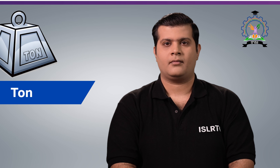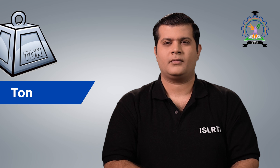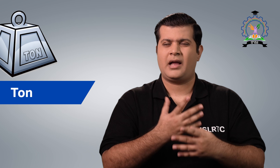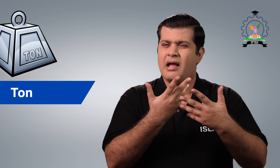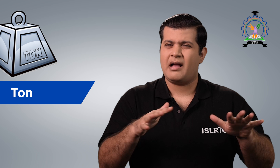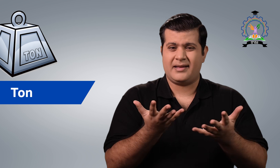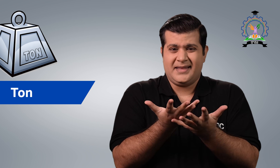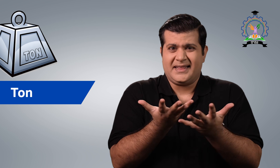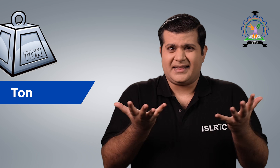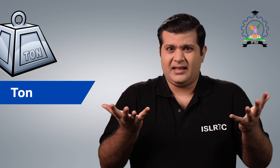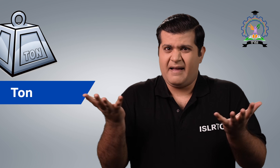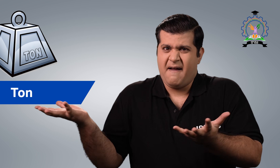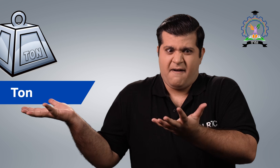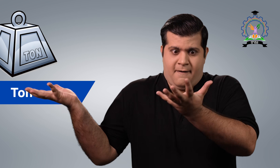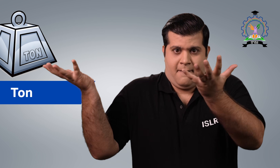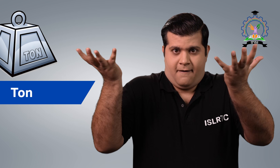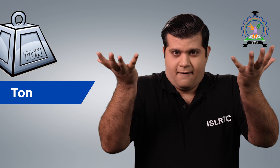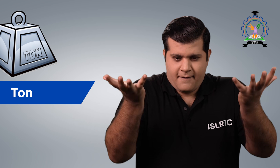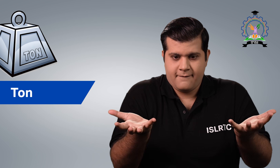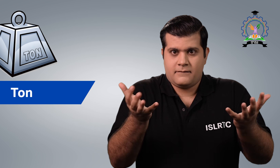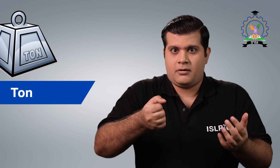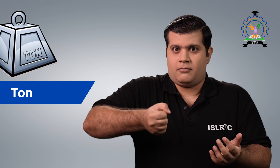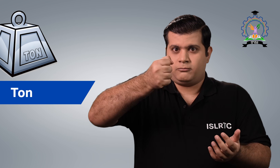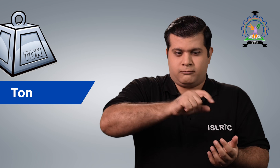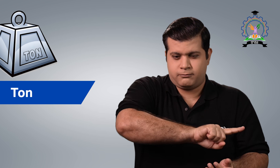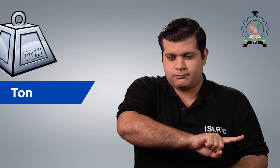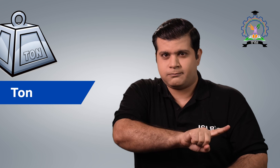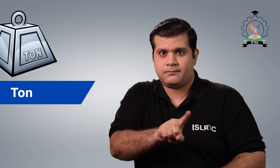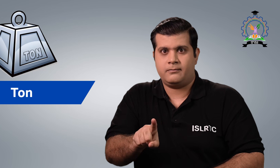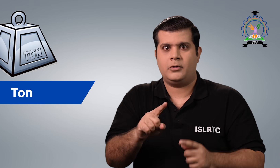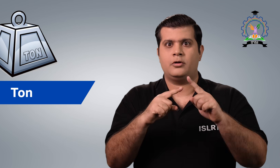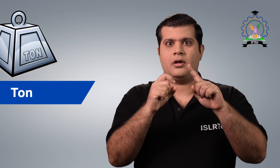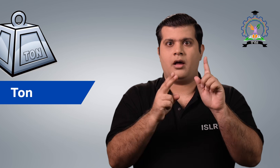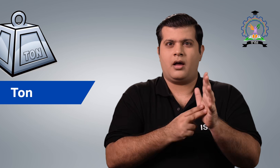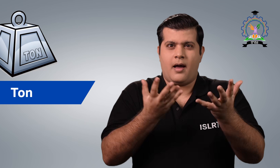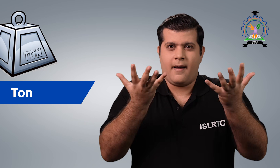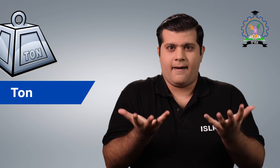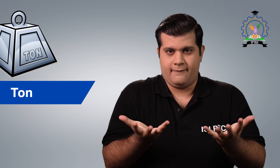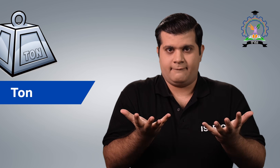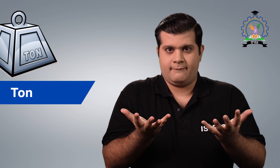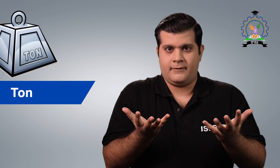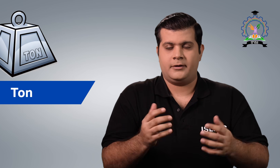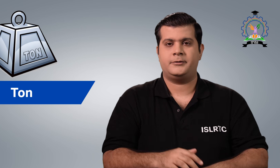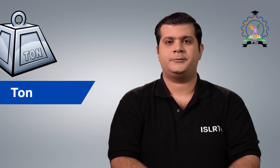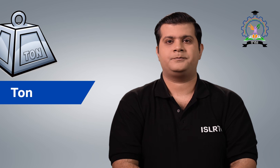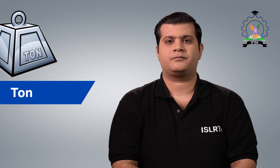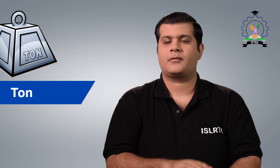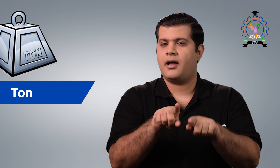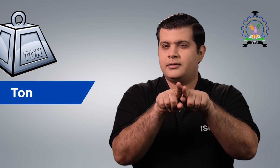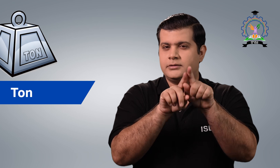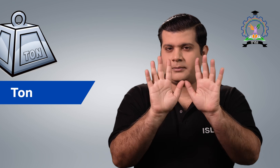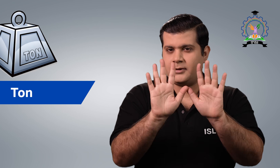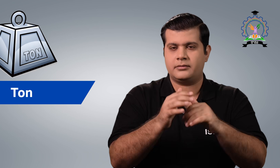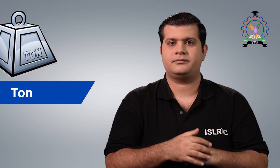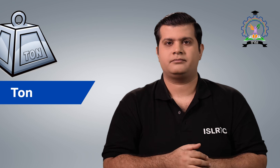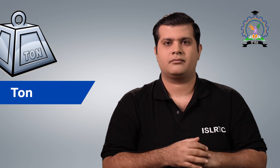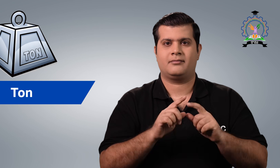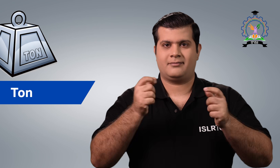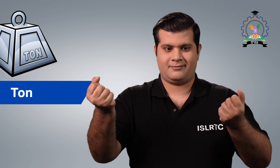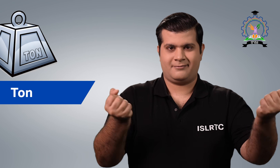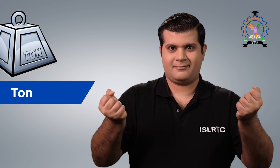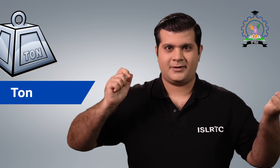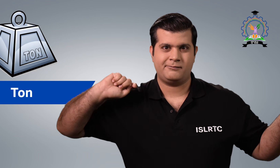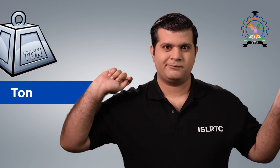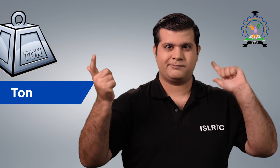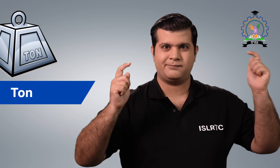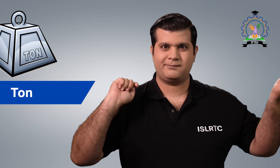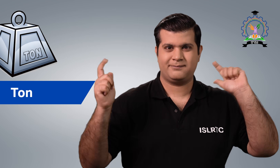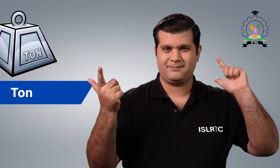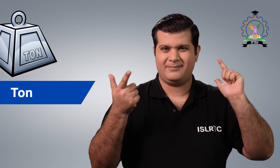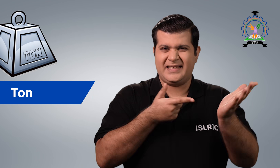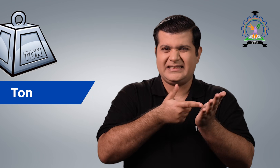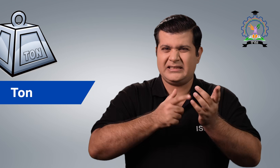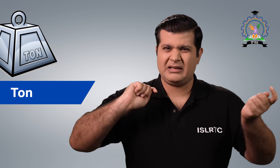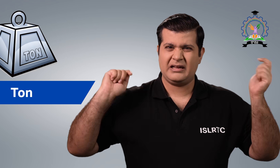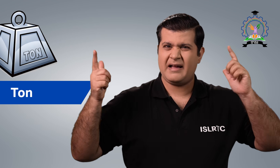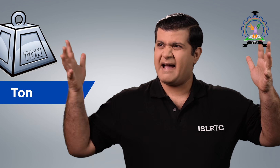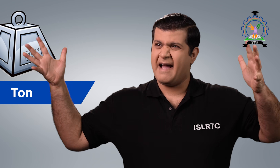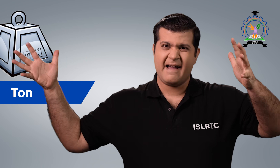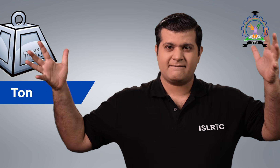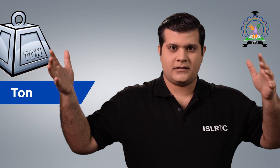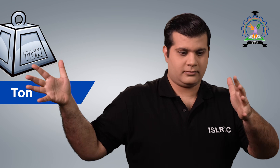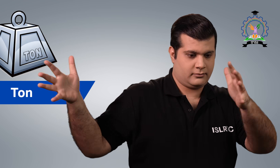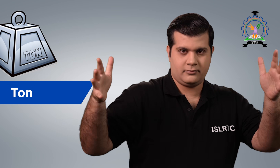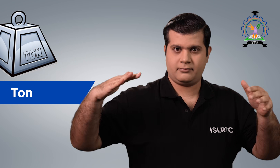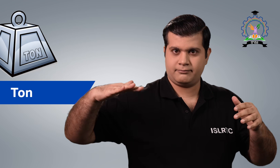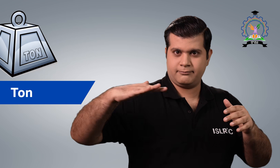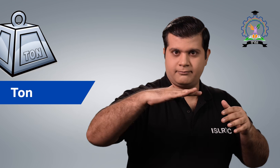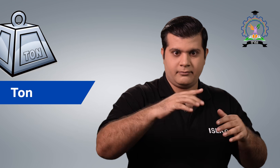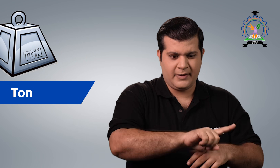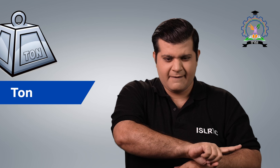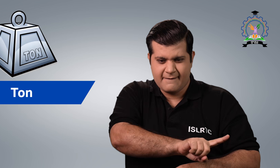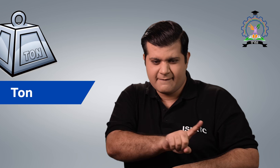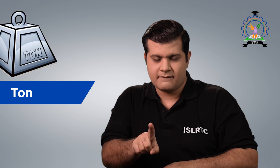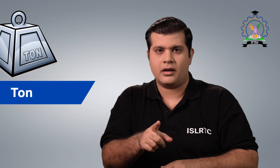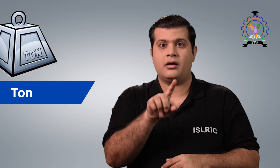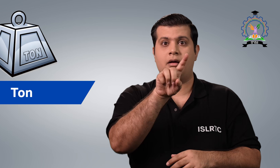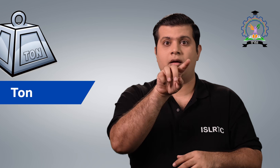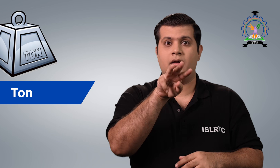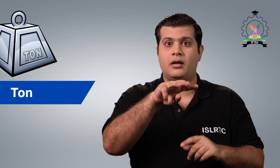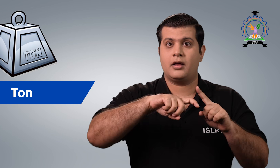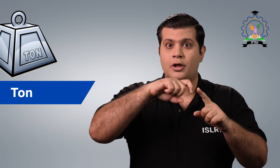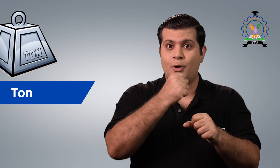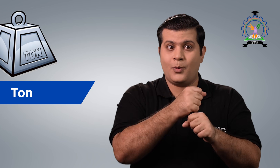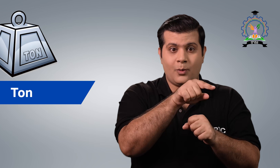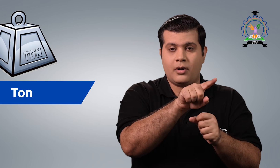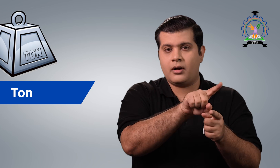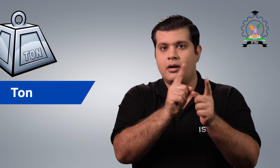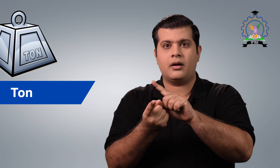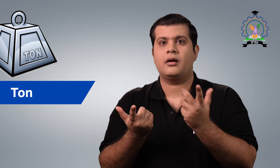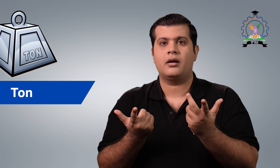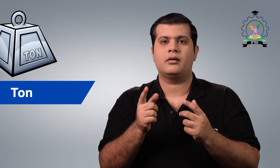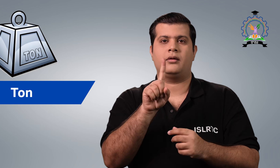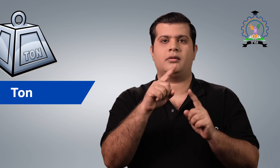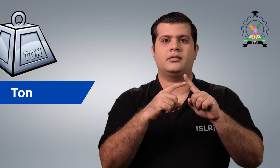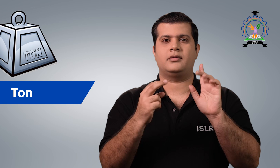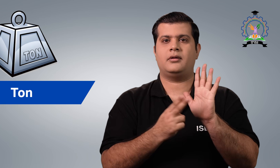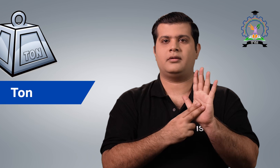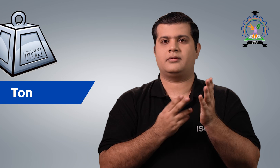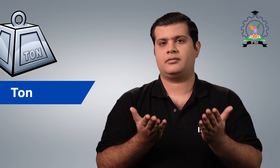A ton is a way to measure very heavy things. For example - A truck weighs 1,000 Kg which is equal to 1 ton.